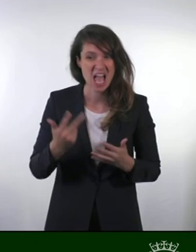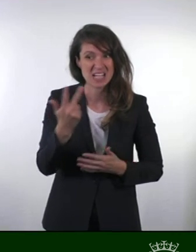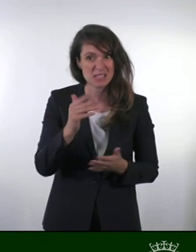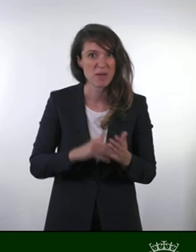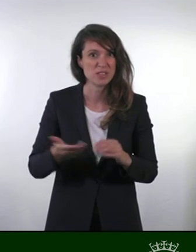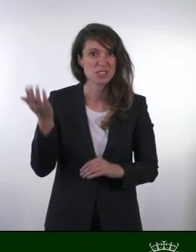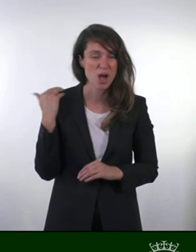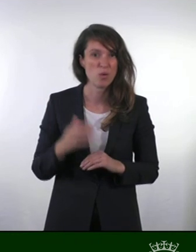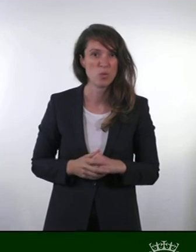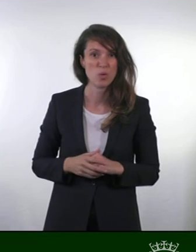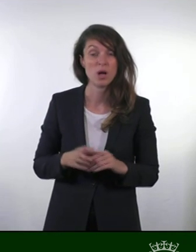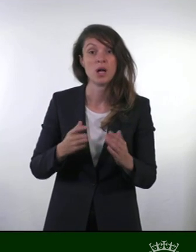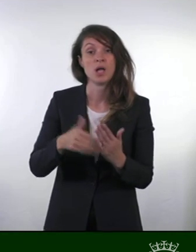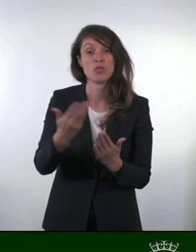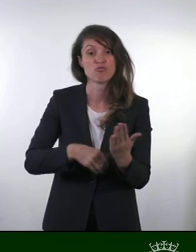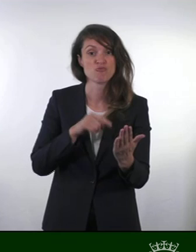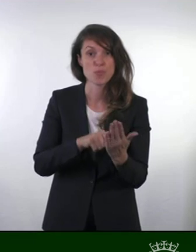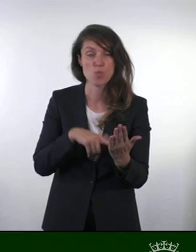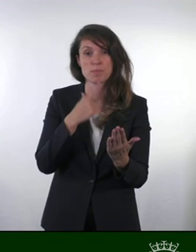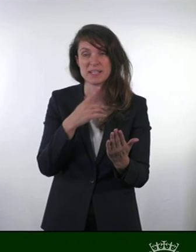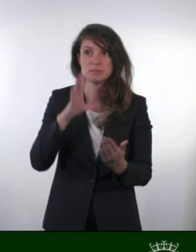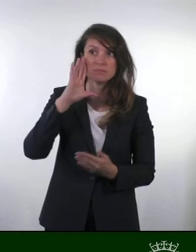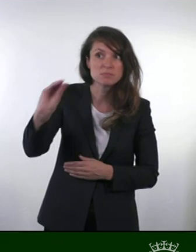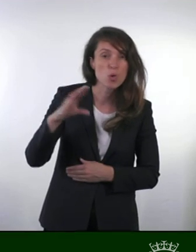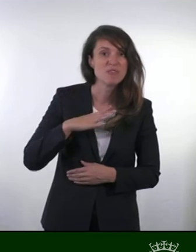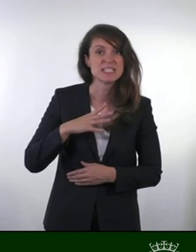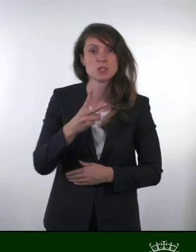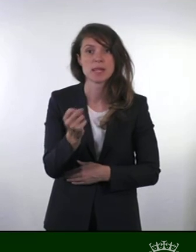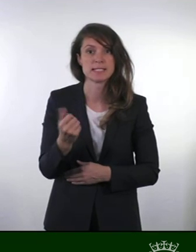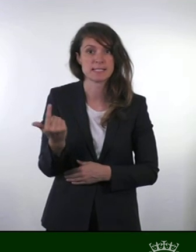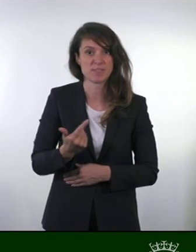The Lammy report highlighted the problem in 2017.